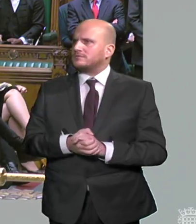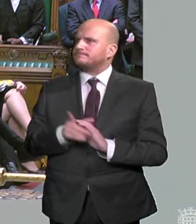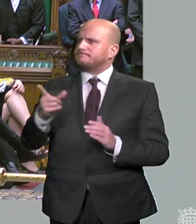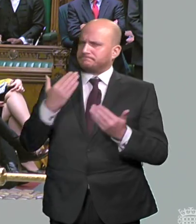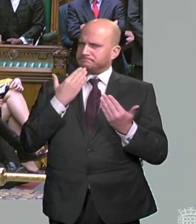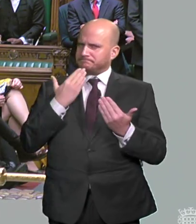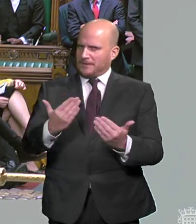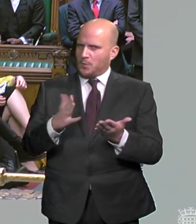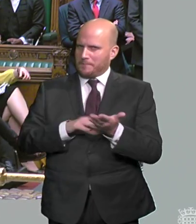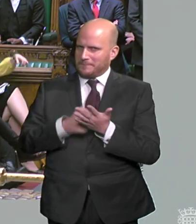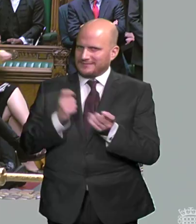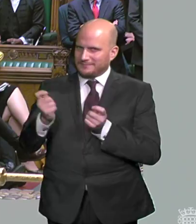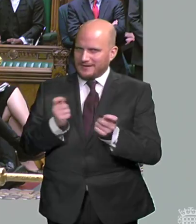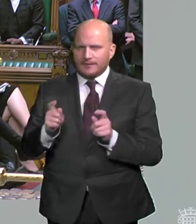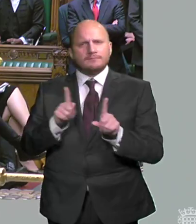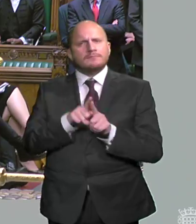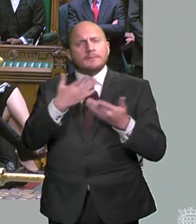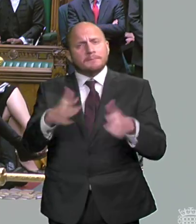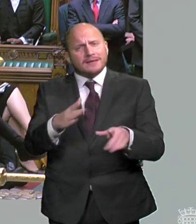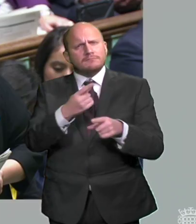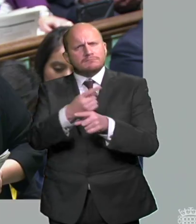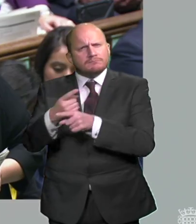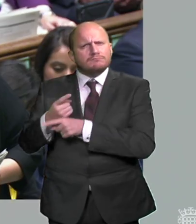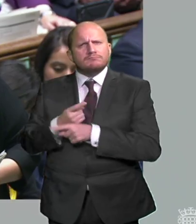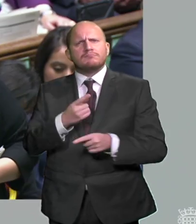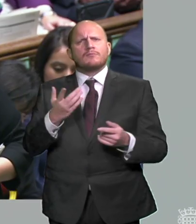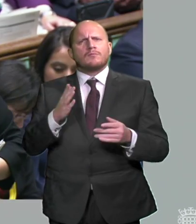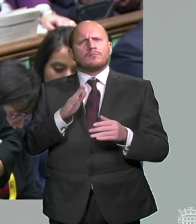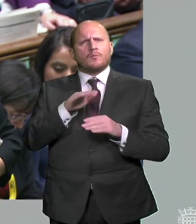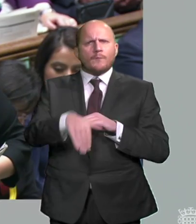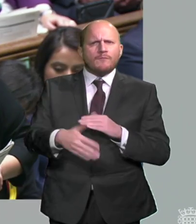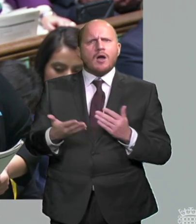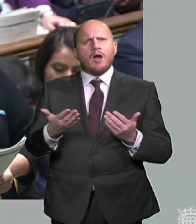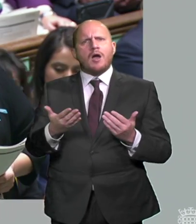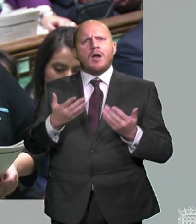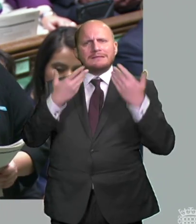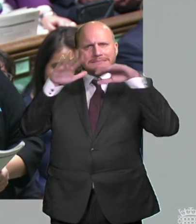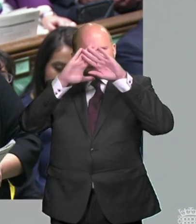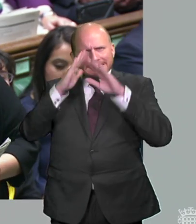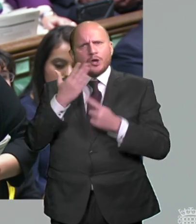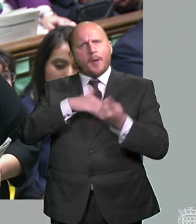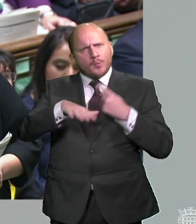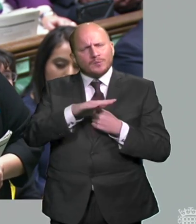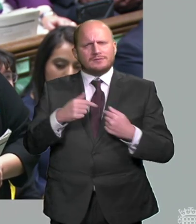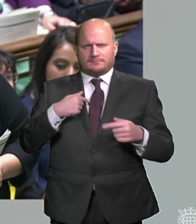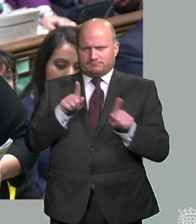I associate myself and my colleagues with the remarks made about the immense contribution of our Sikh communities.